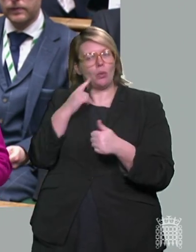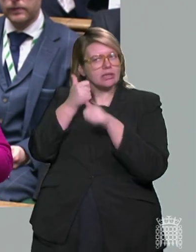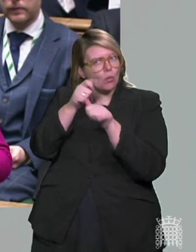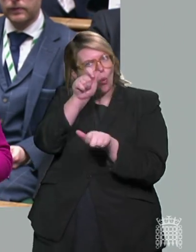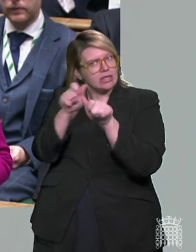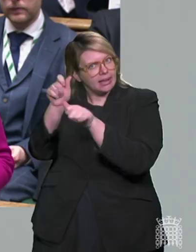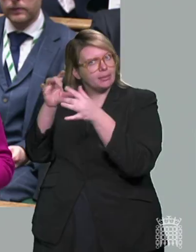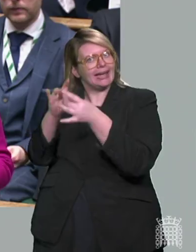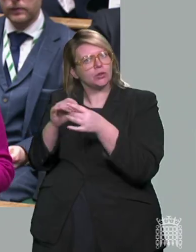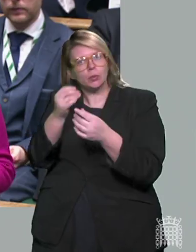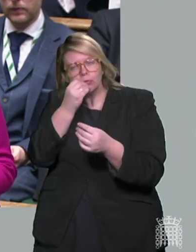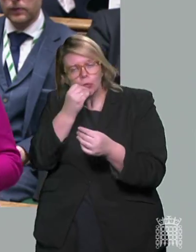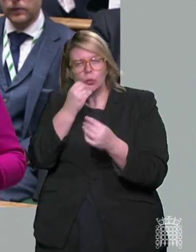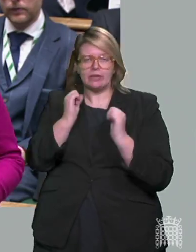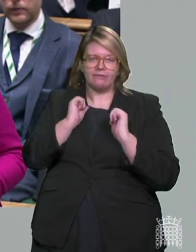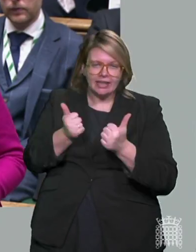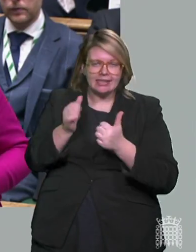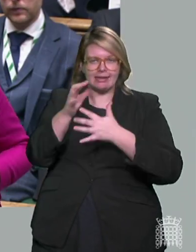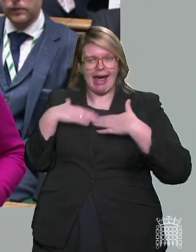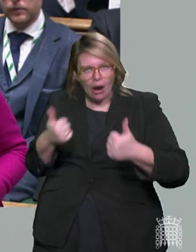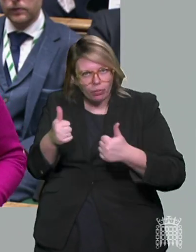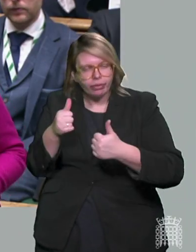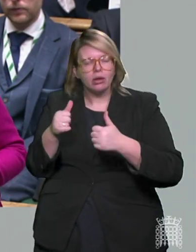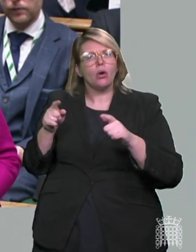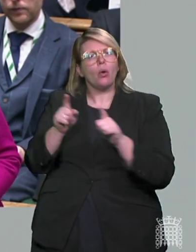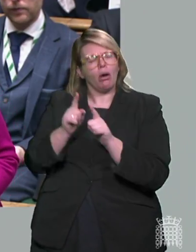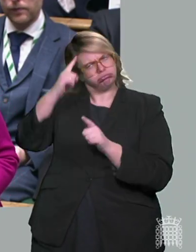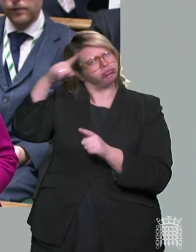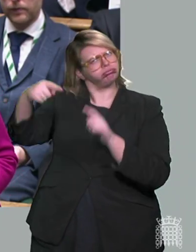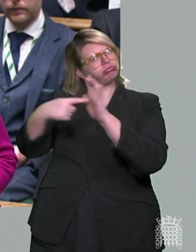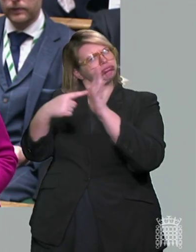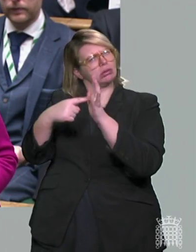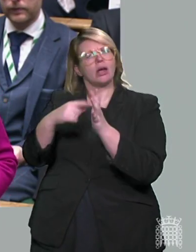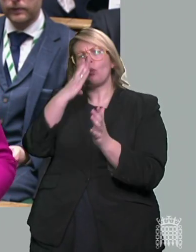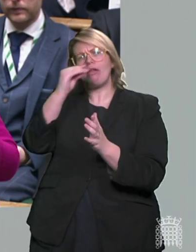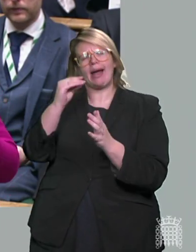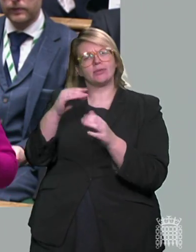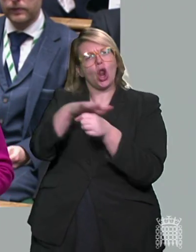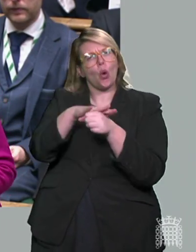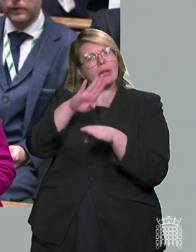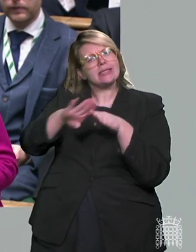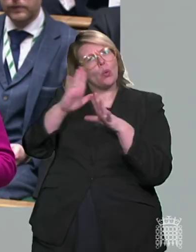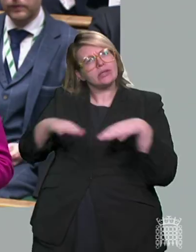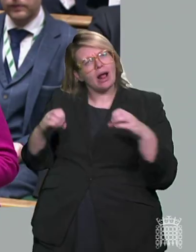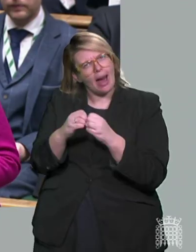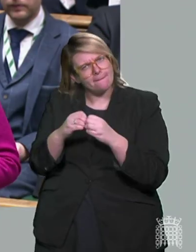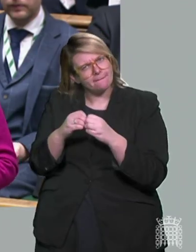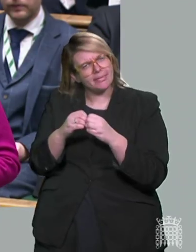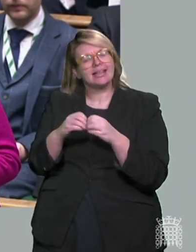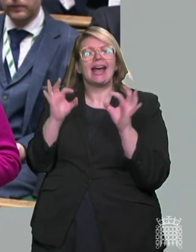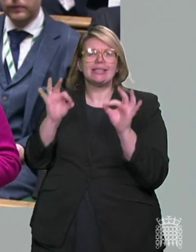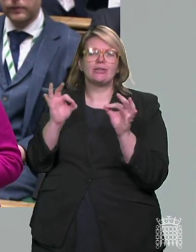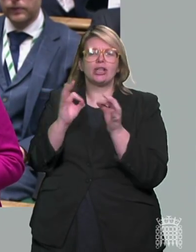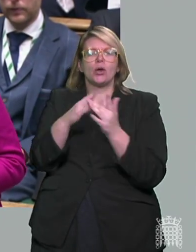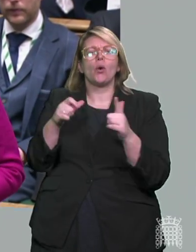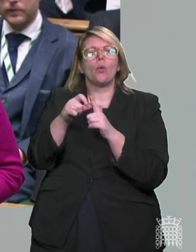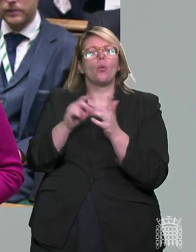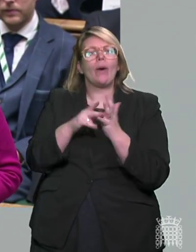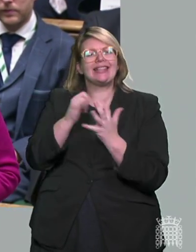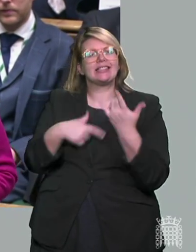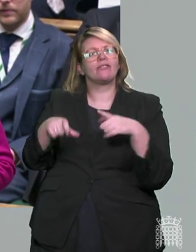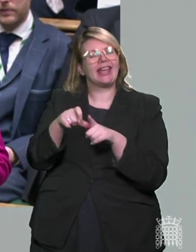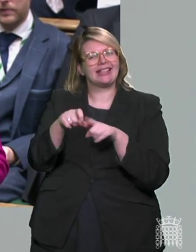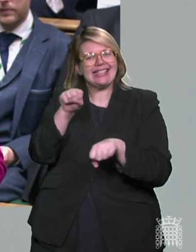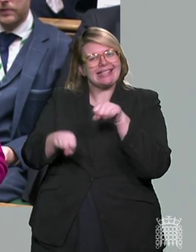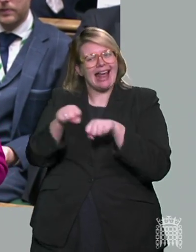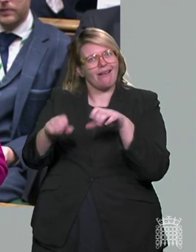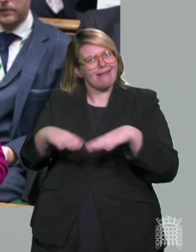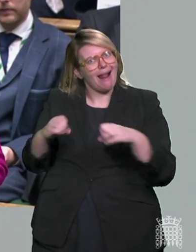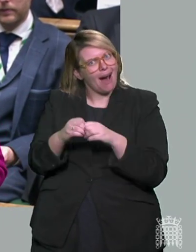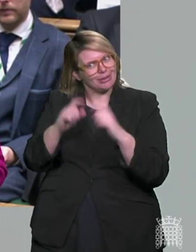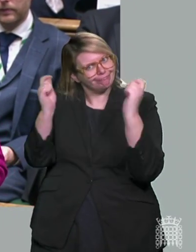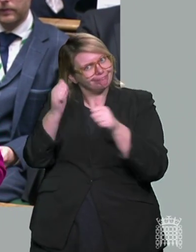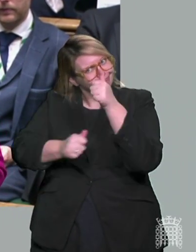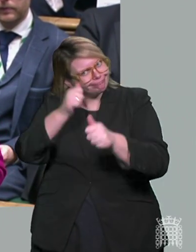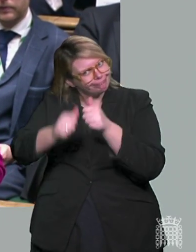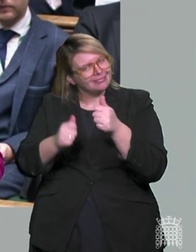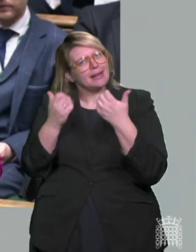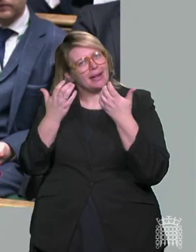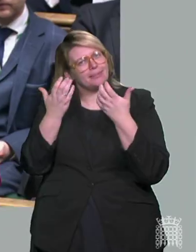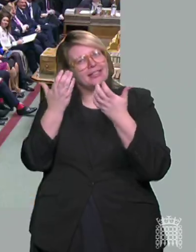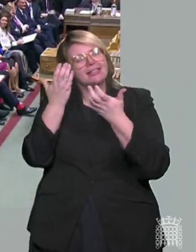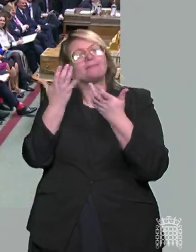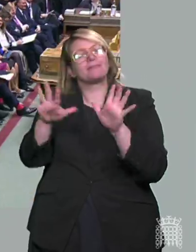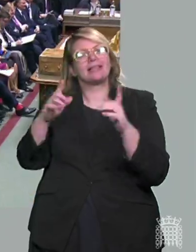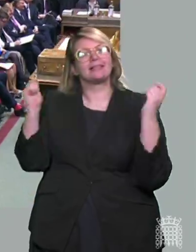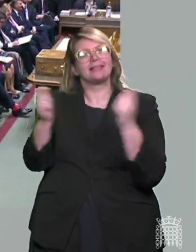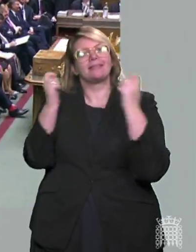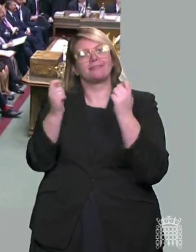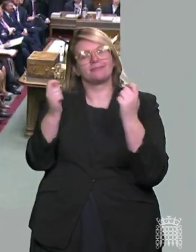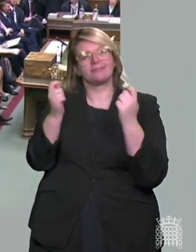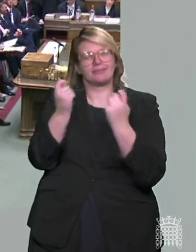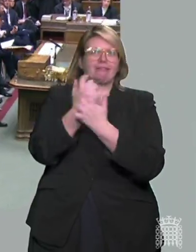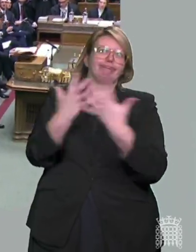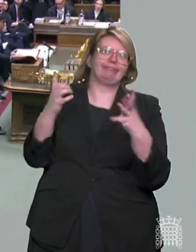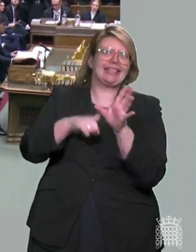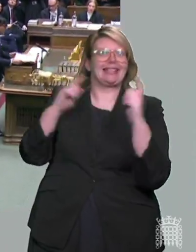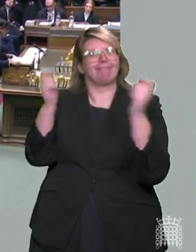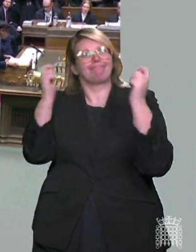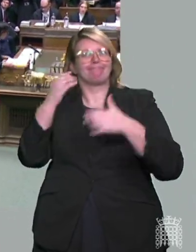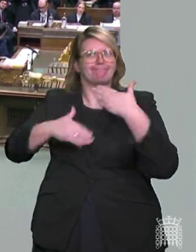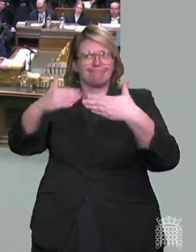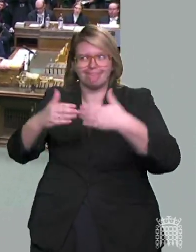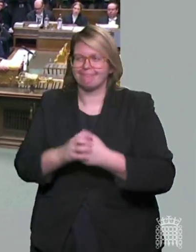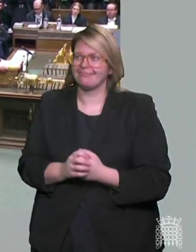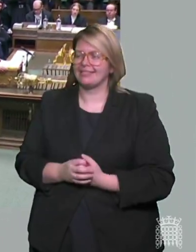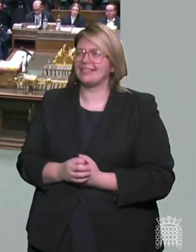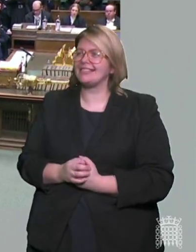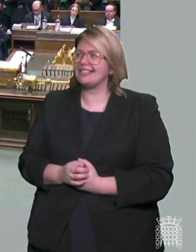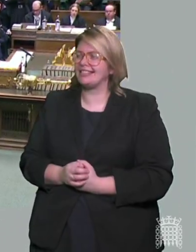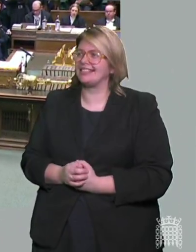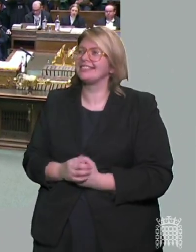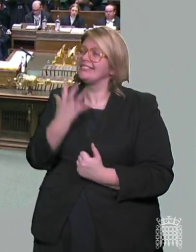Will the Prime Minister welcome this, and also celebrate our grassroots sports clubs in Wolverhampton, especially Wednesfield Aces cycle speedway club, which celebrated its diamond jubilee last year?